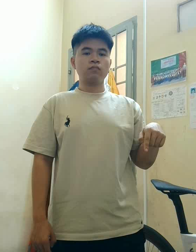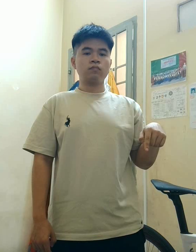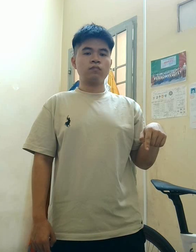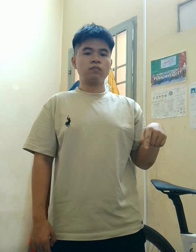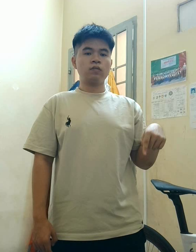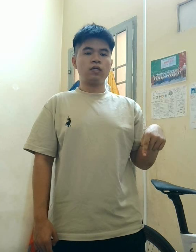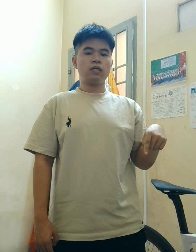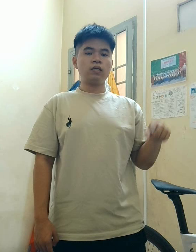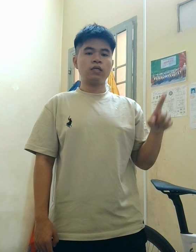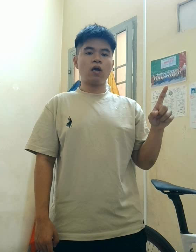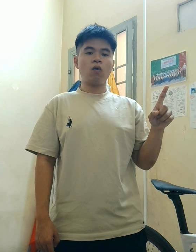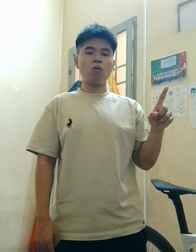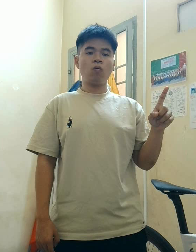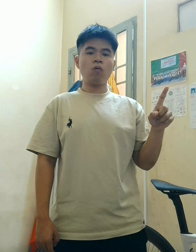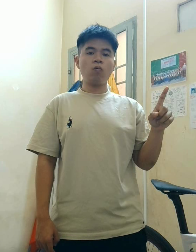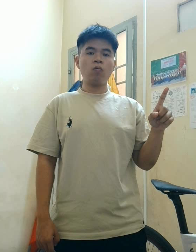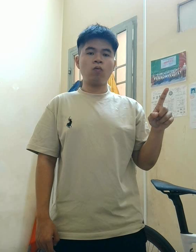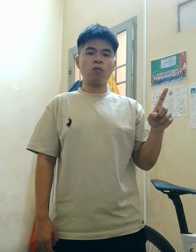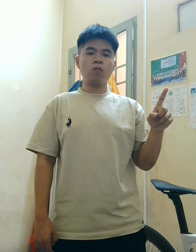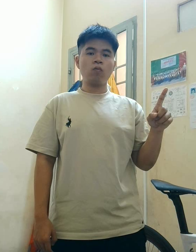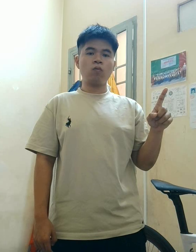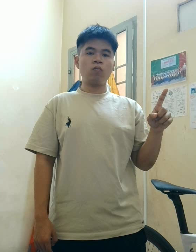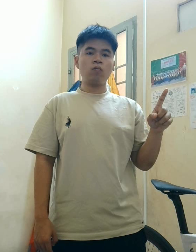di dau